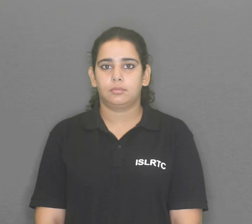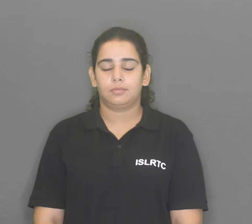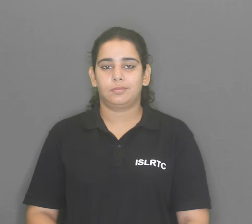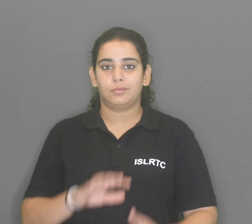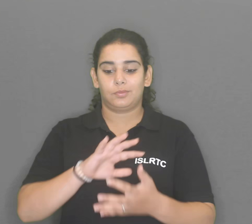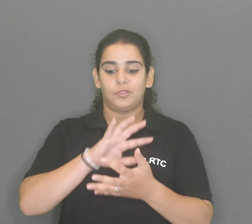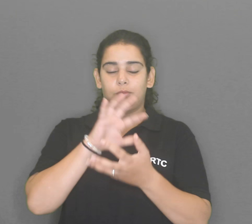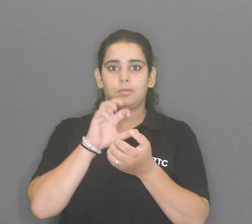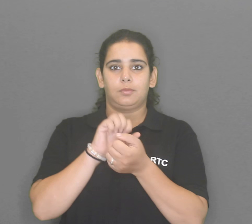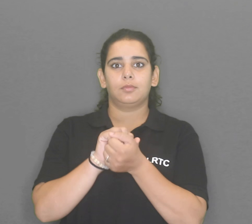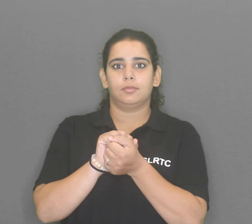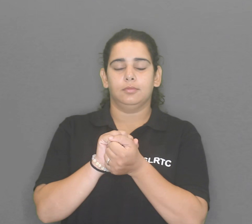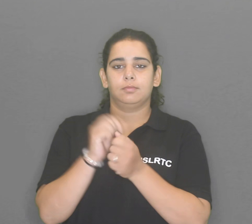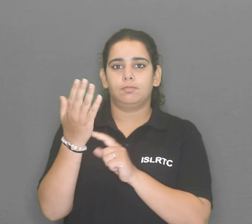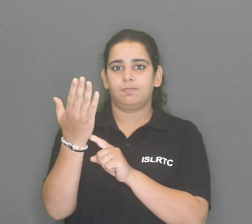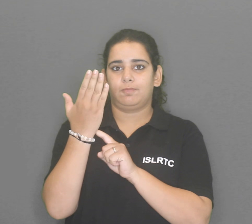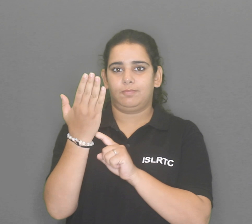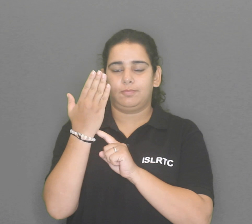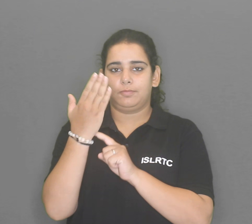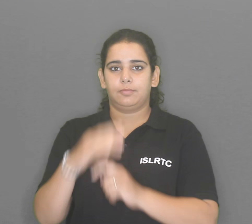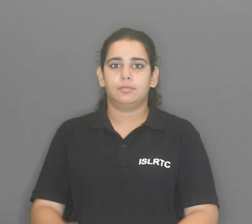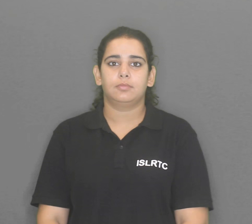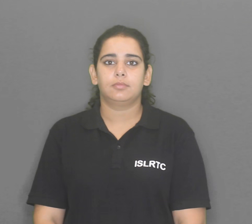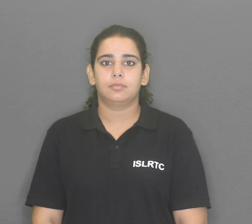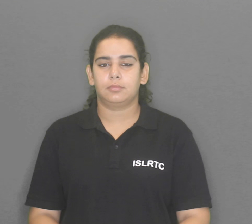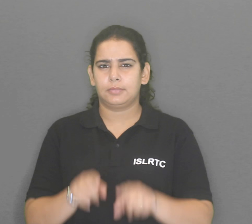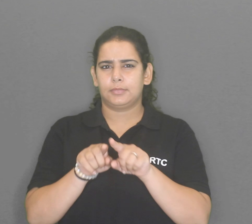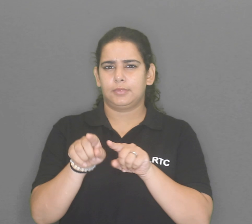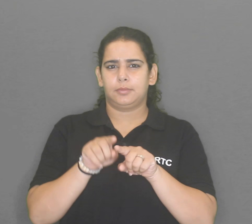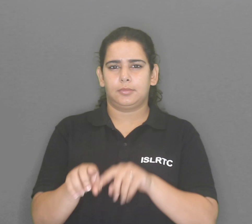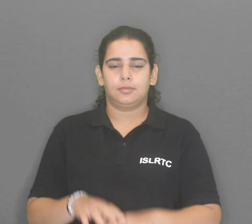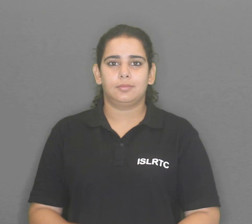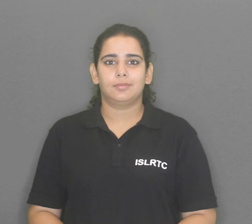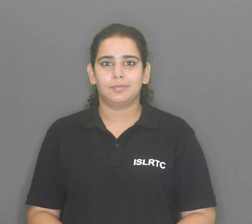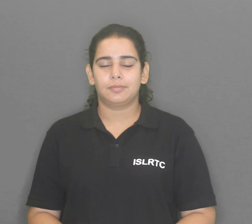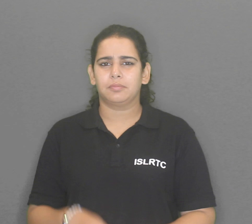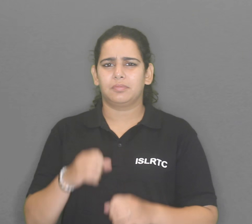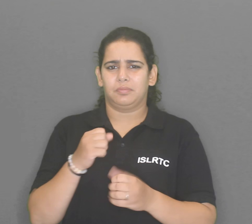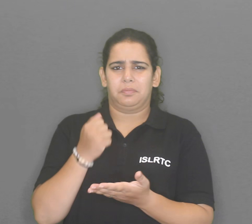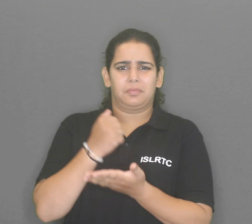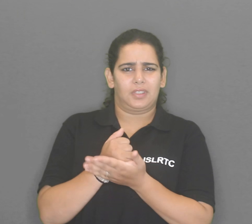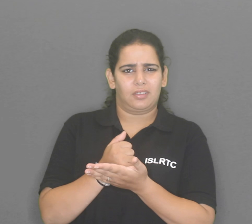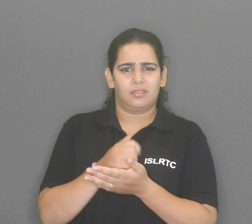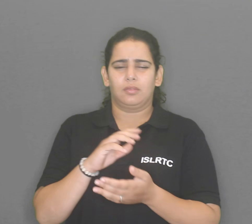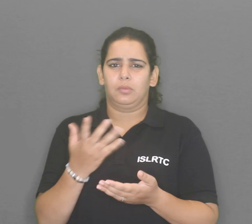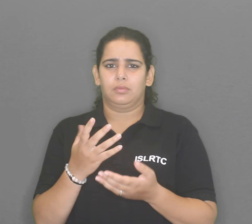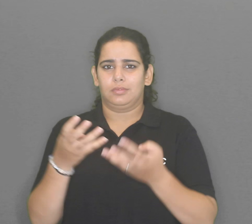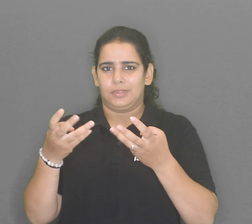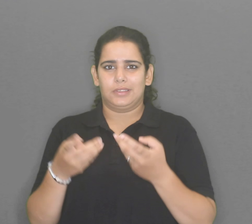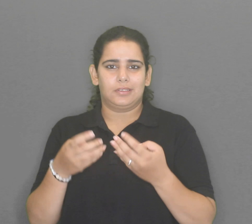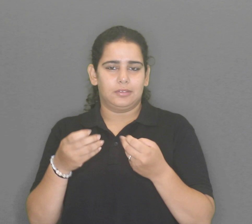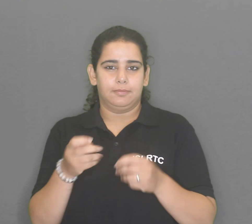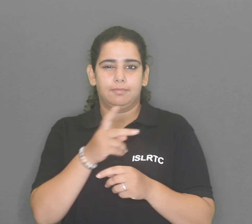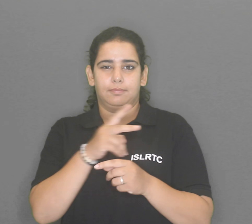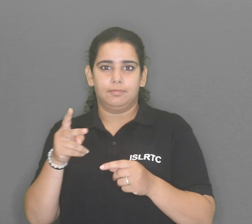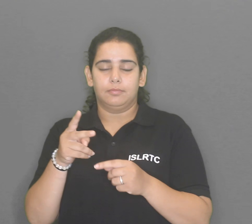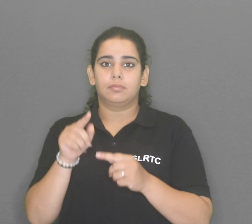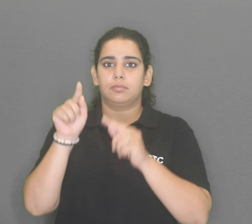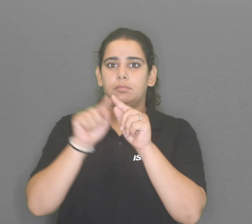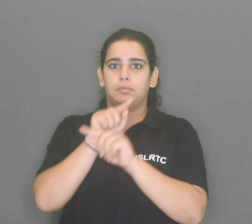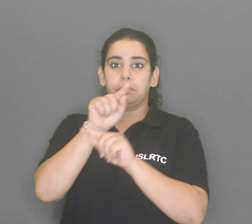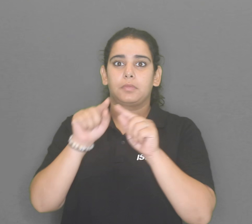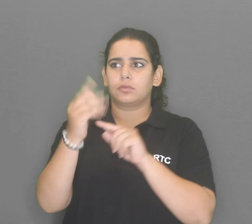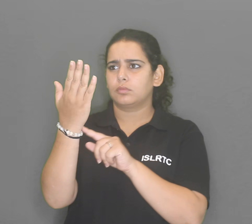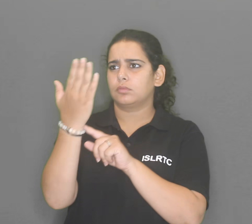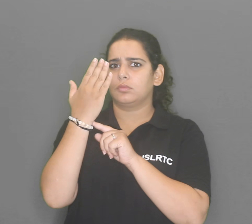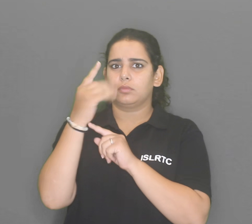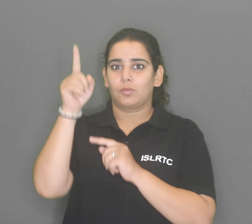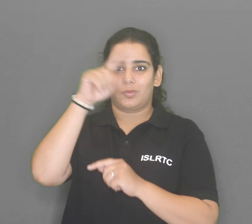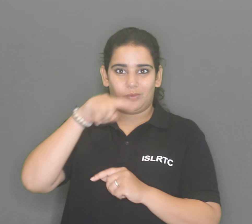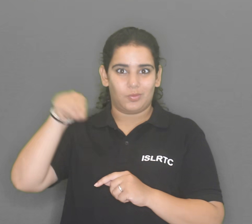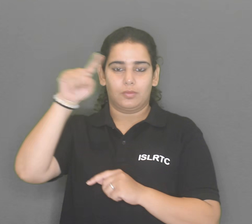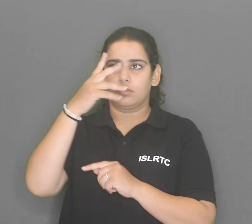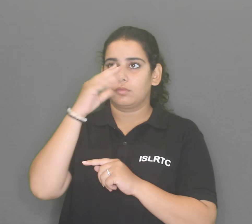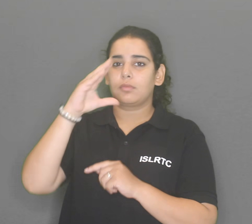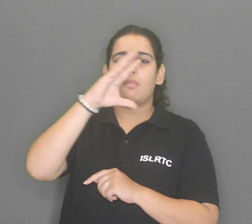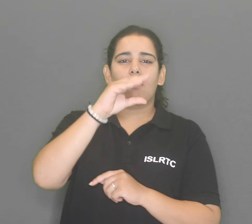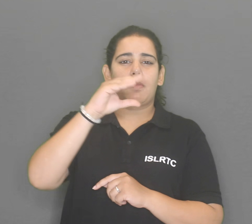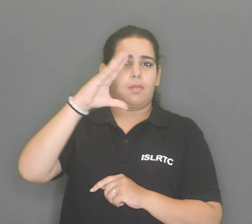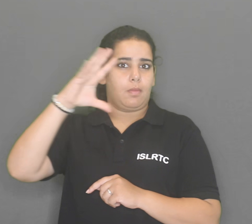Siteimprove Runs periodic scans of your website and evaluates content for potential accessibility related issues